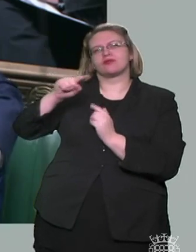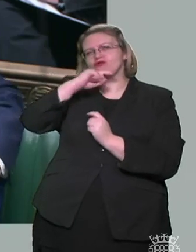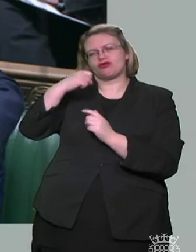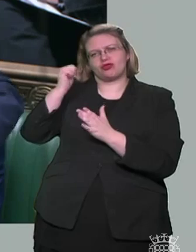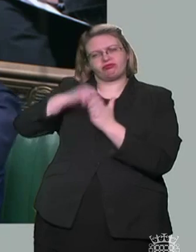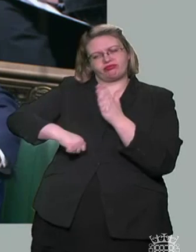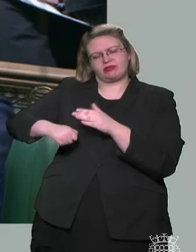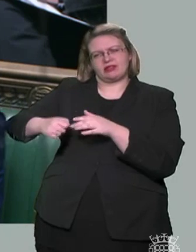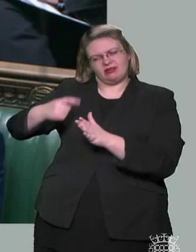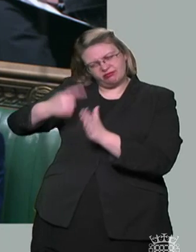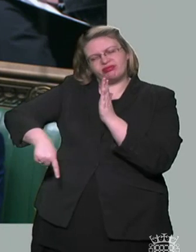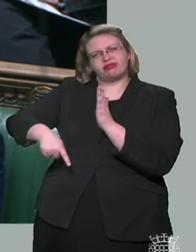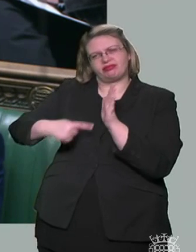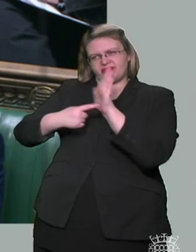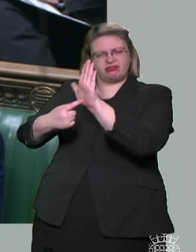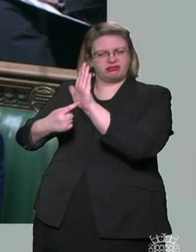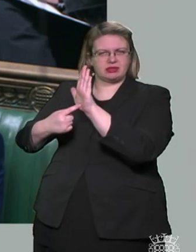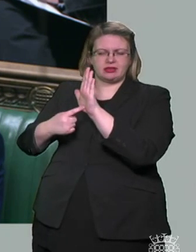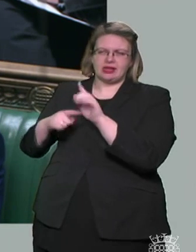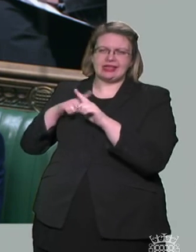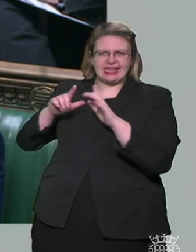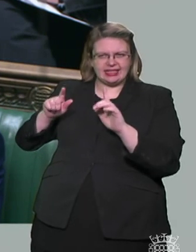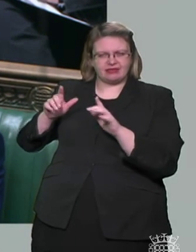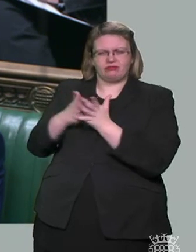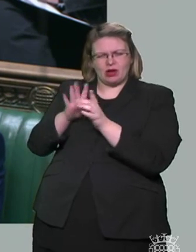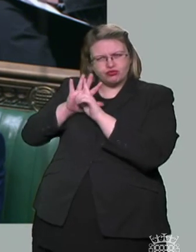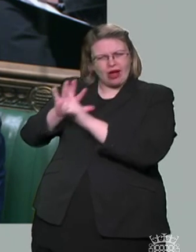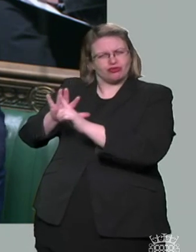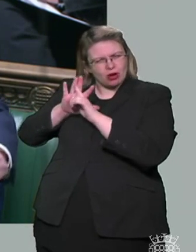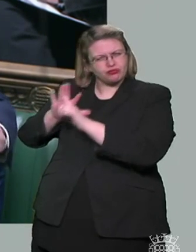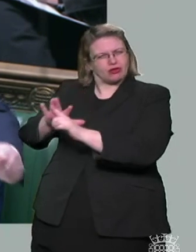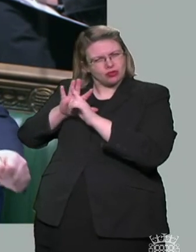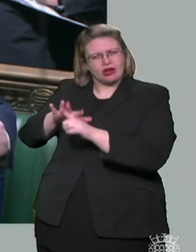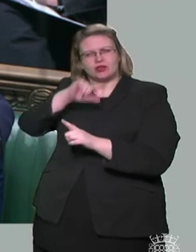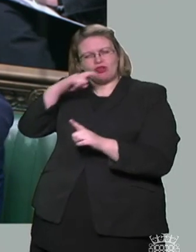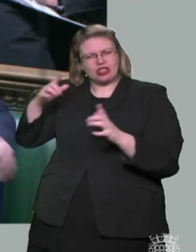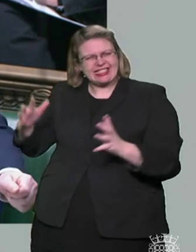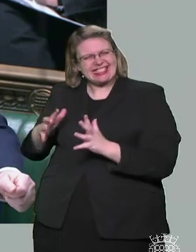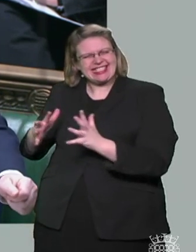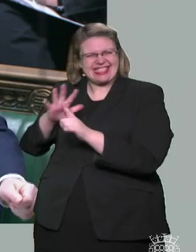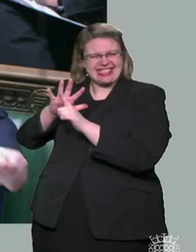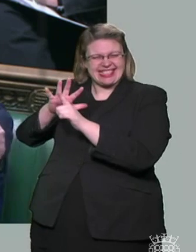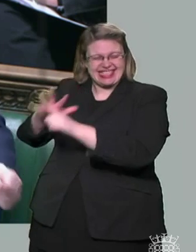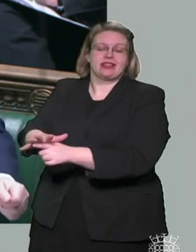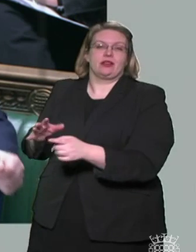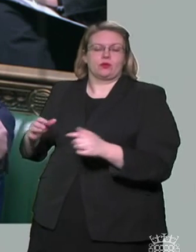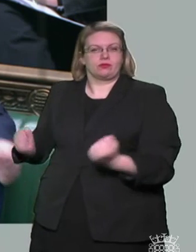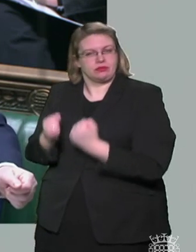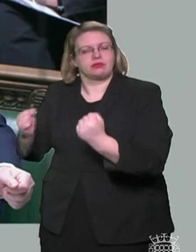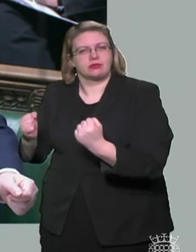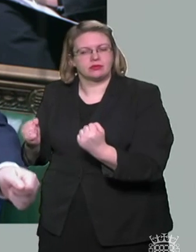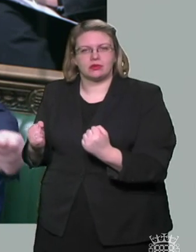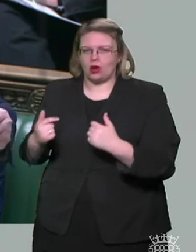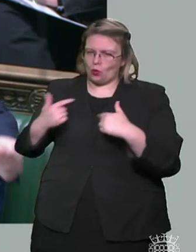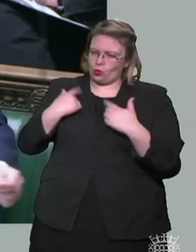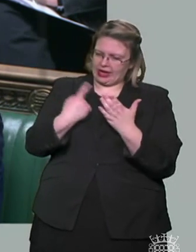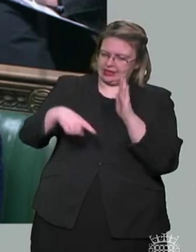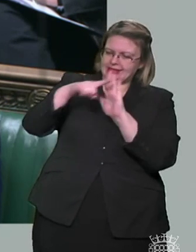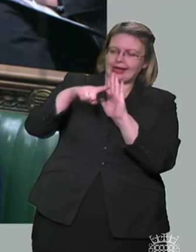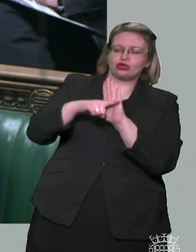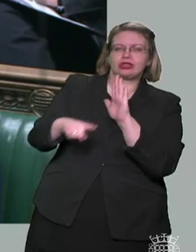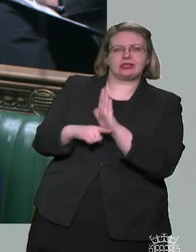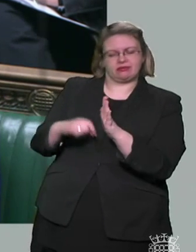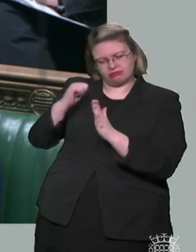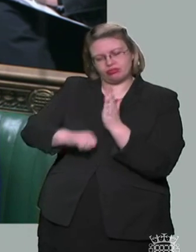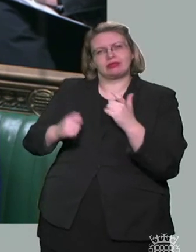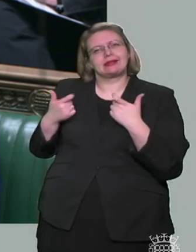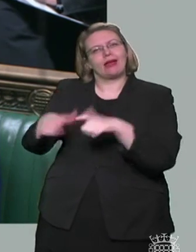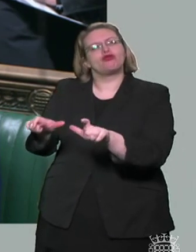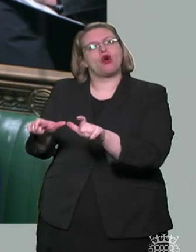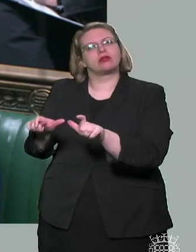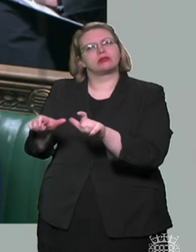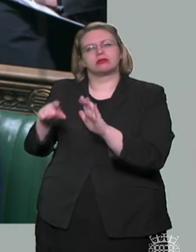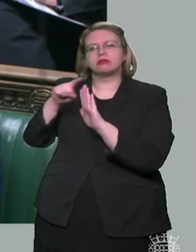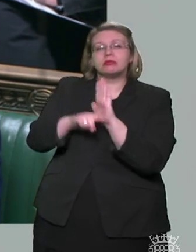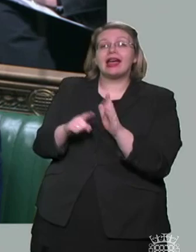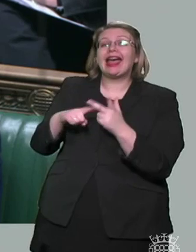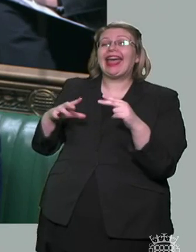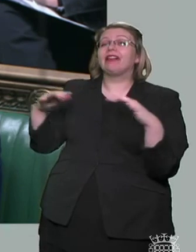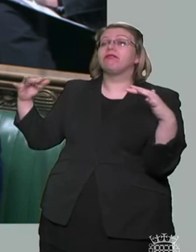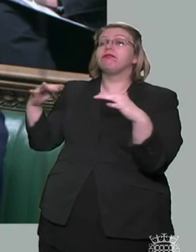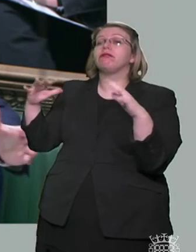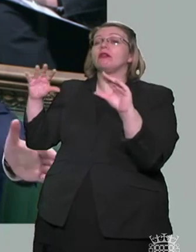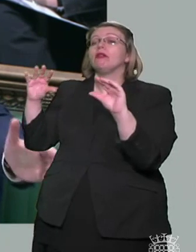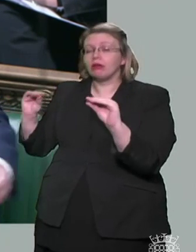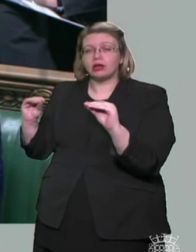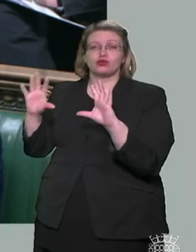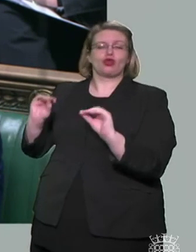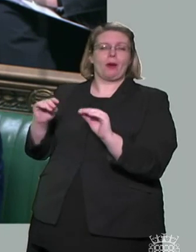In fact, we need now to ratchet up the economic pressure on Vladimir Putin, and it is certainly inconceivable that any sanctions could be taken off simply because there was a ceasefire.